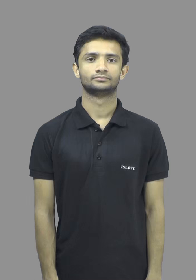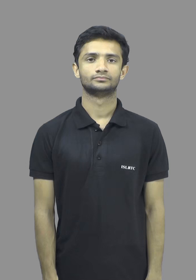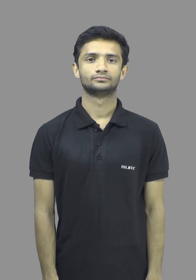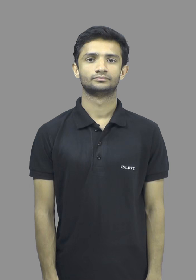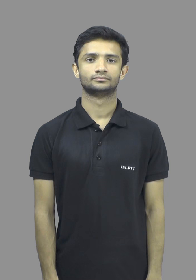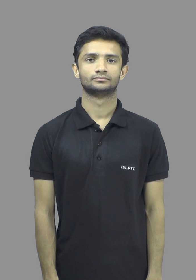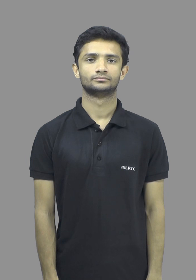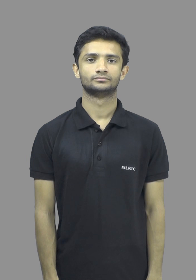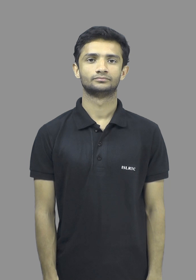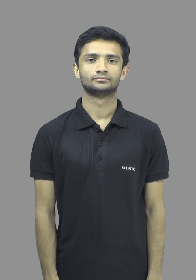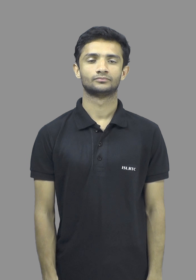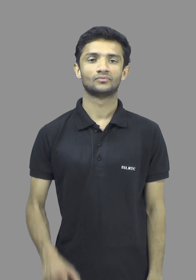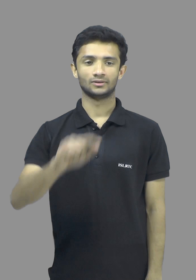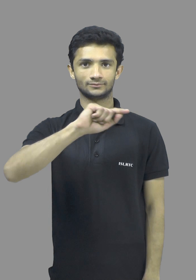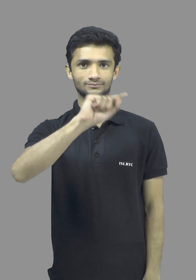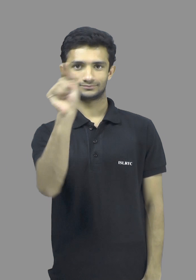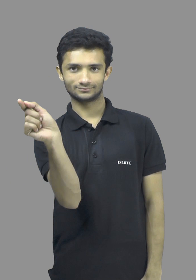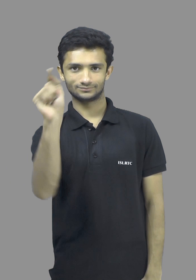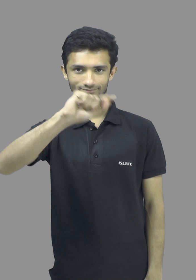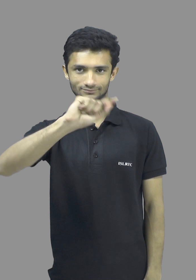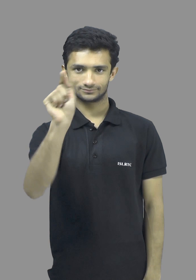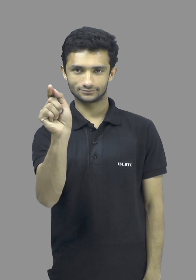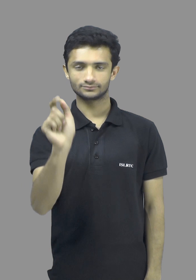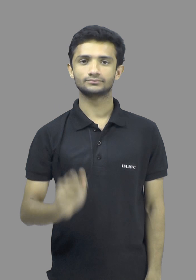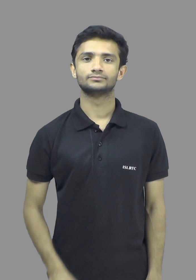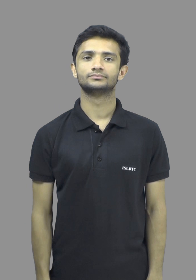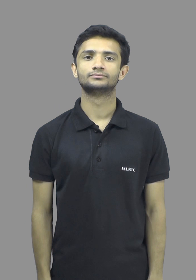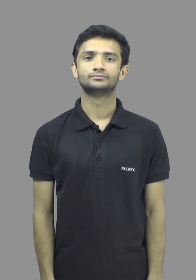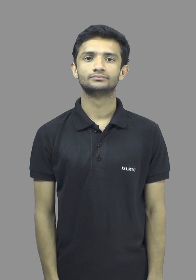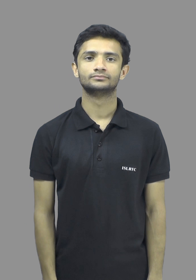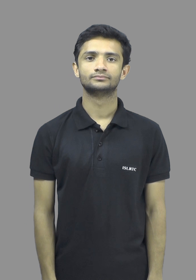Curve